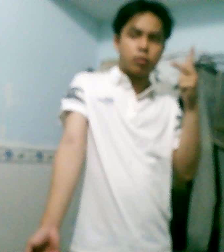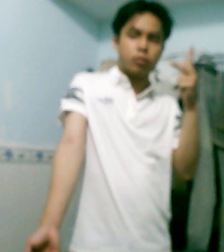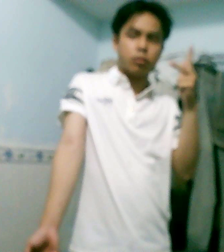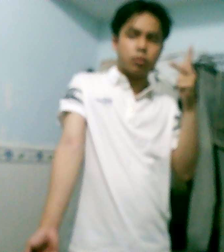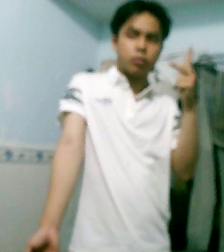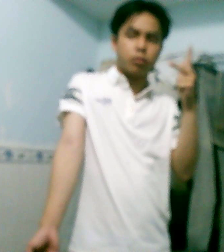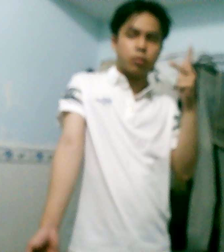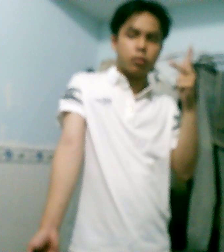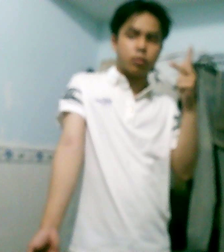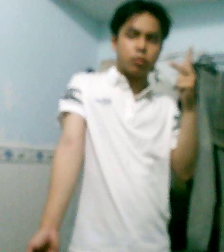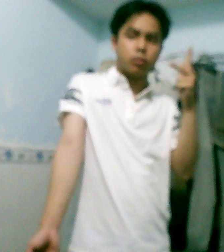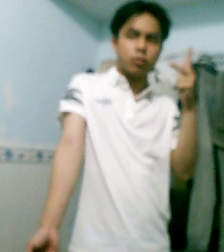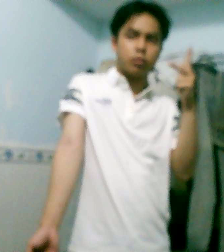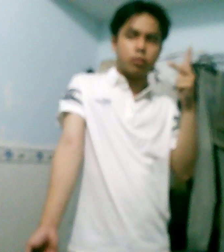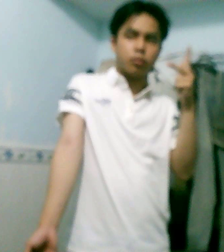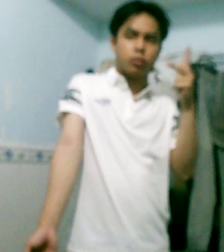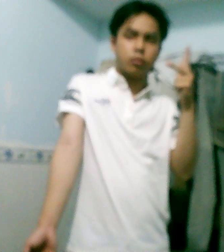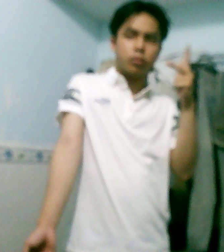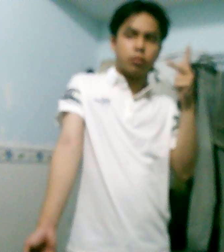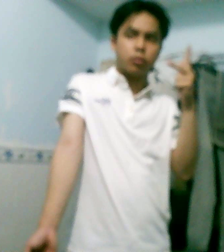k